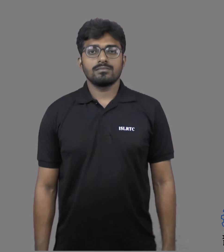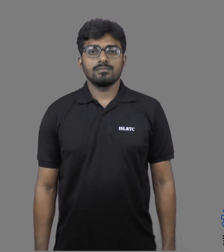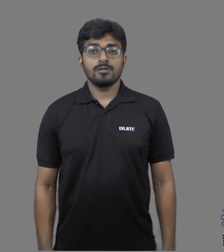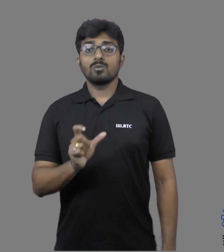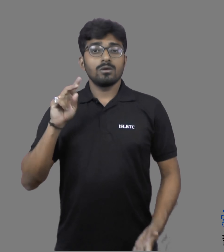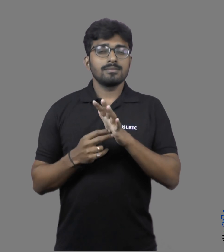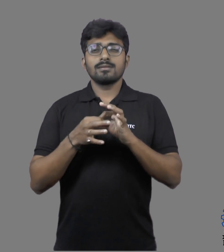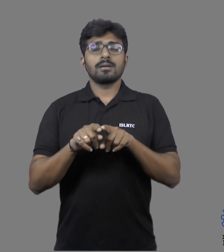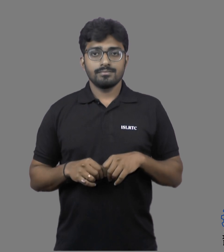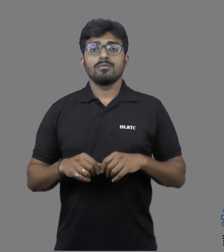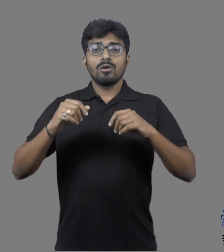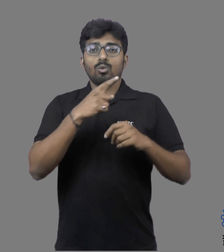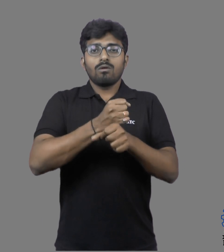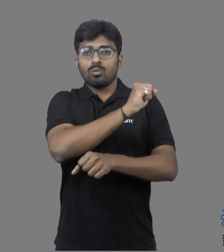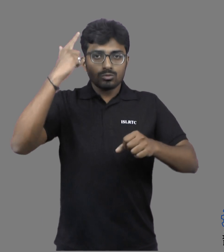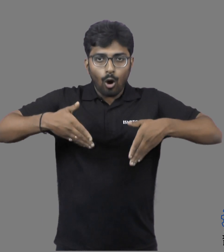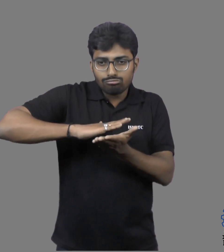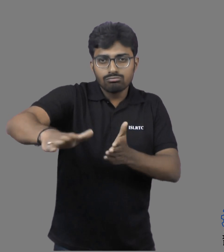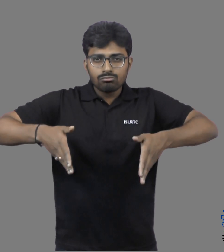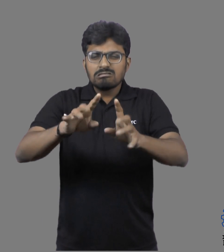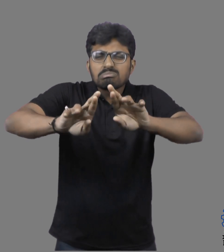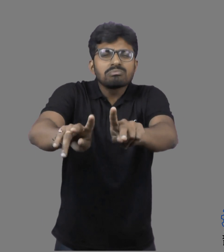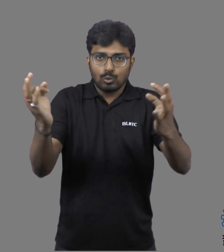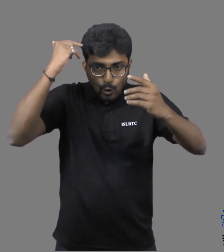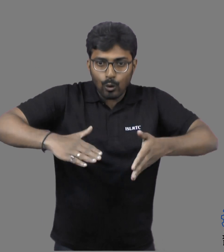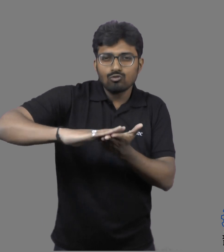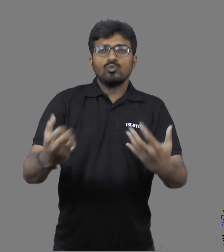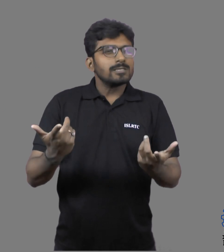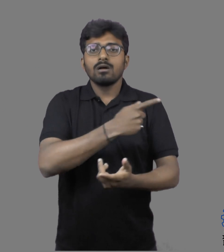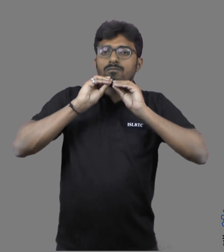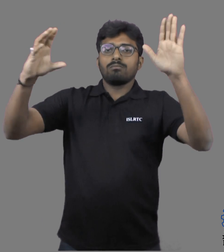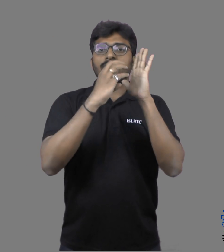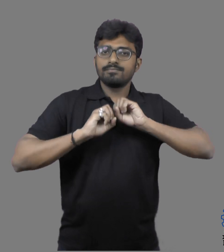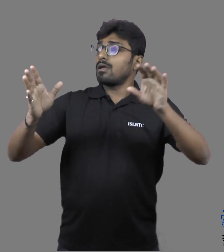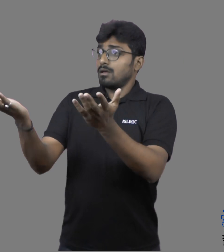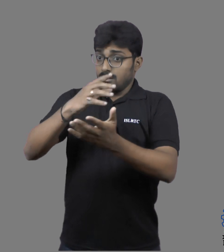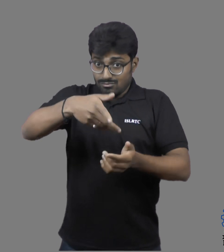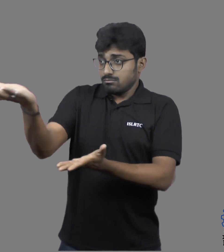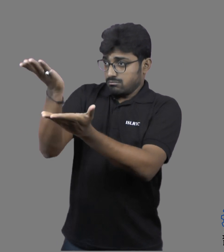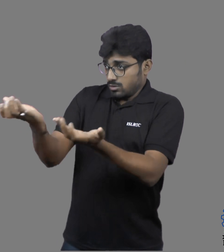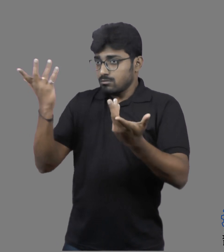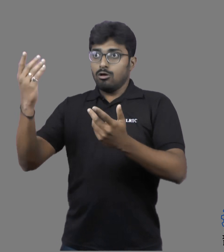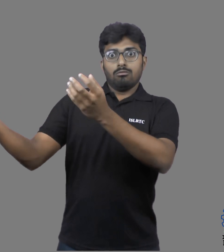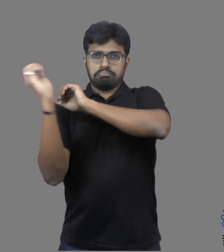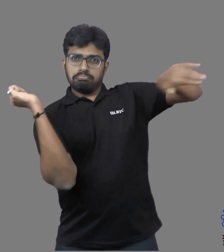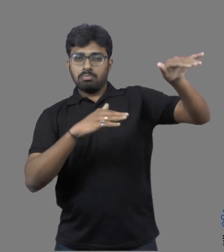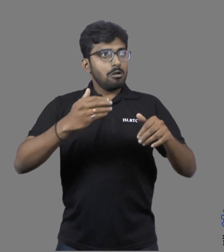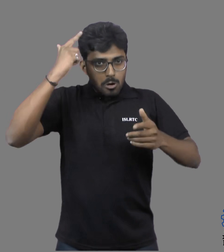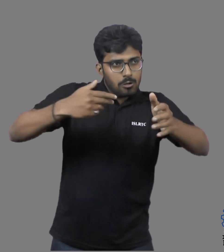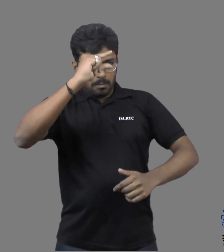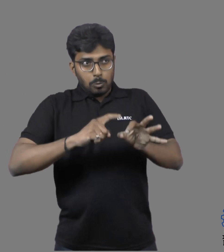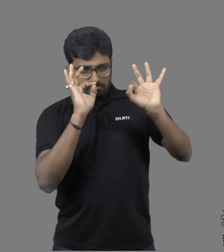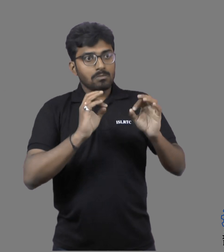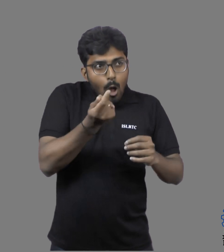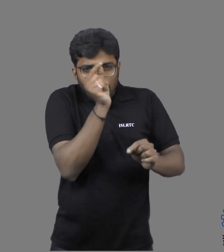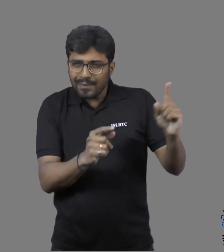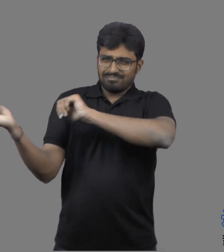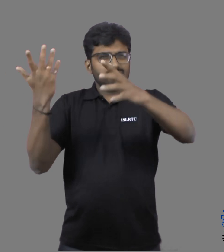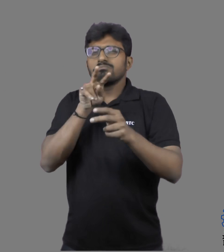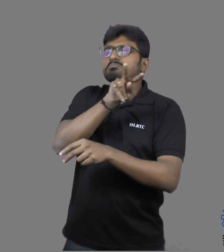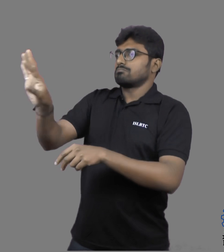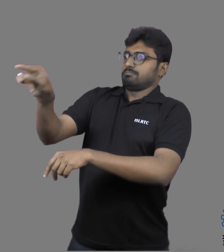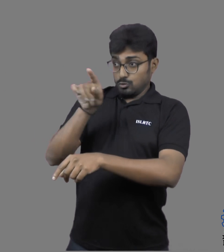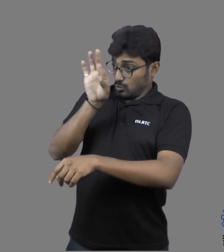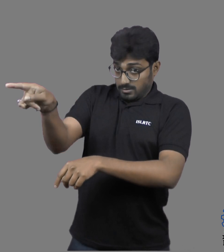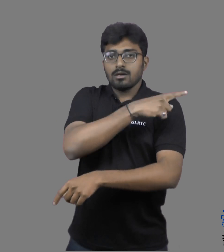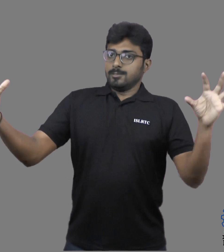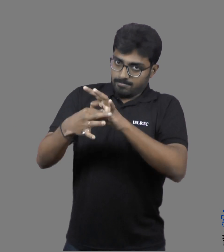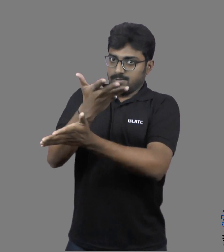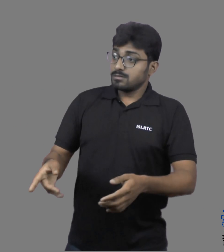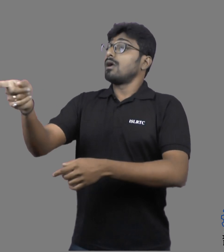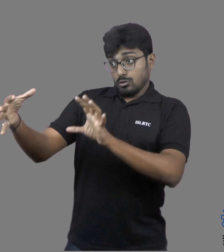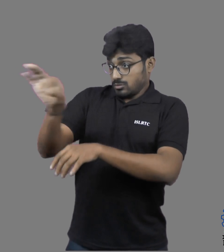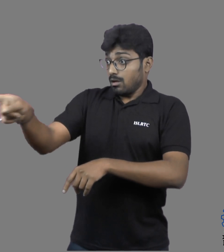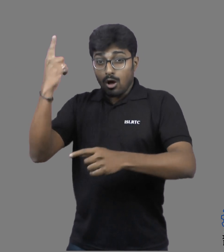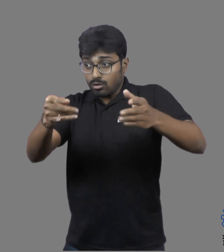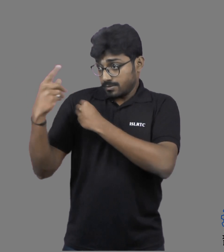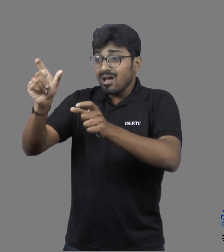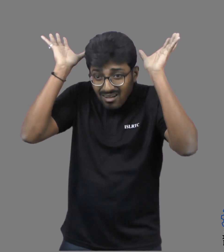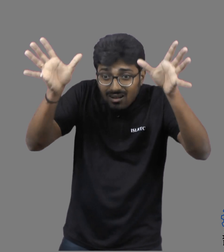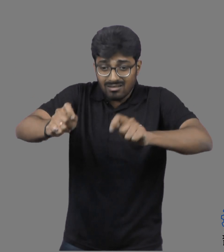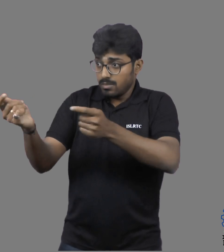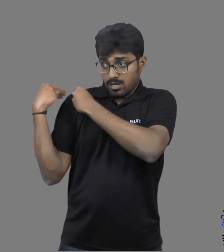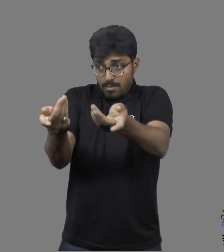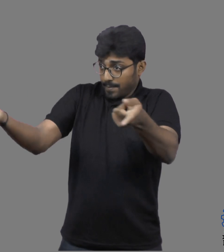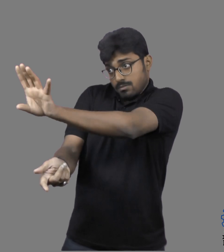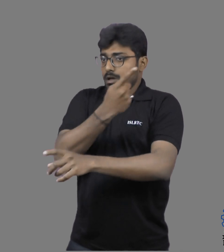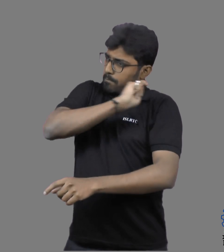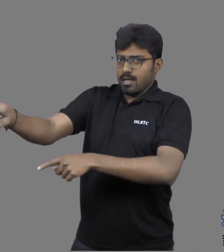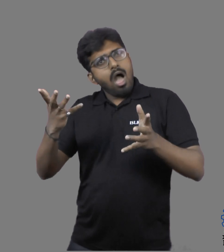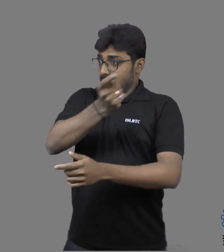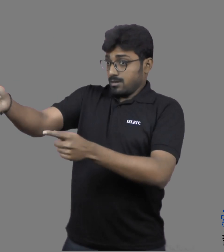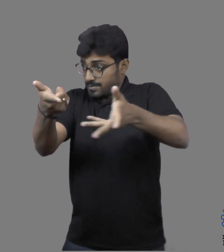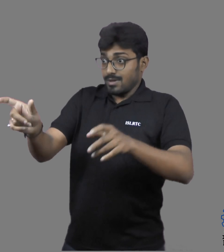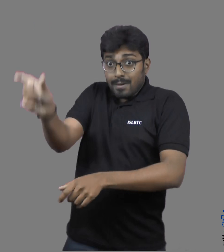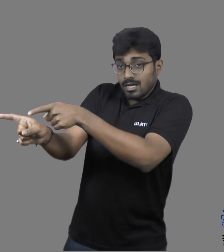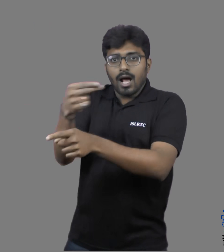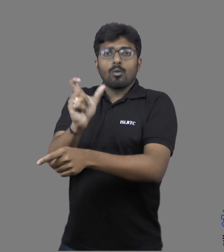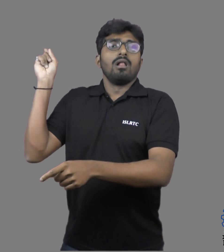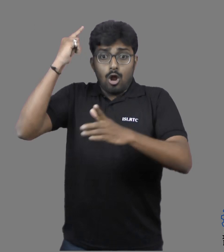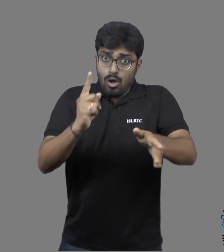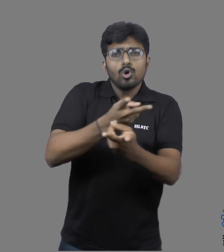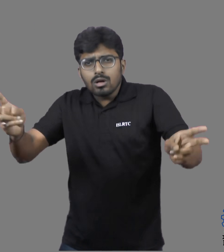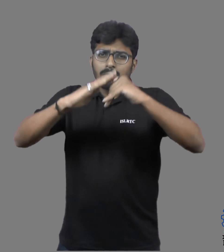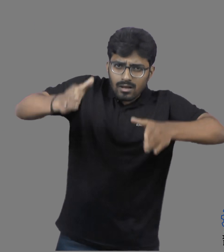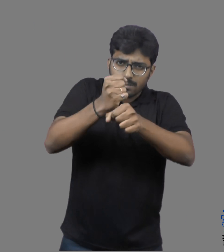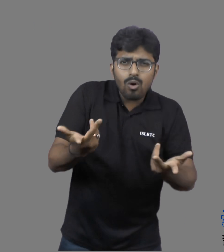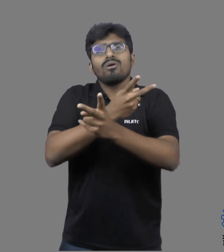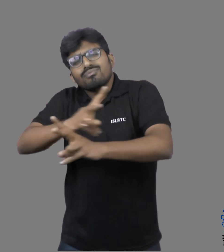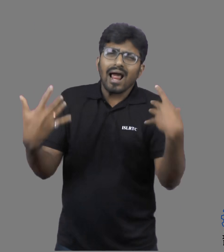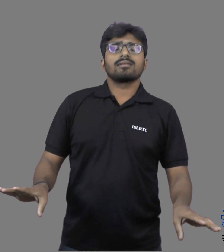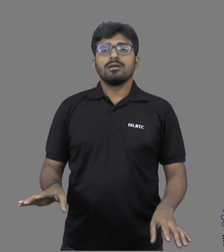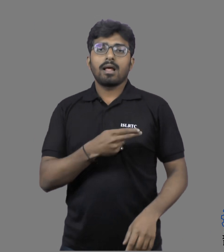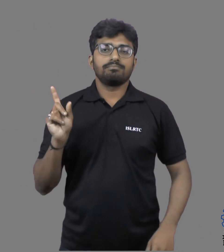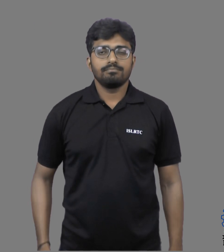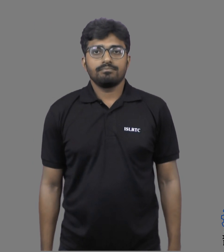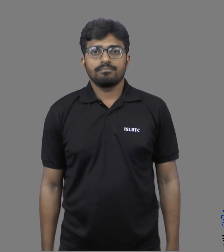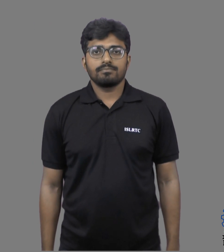Contractor